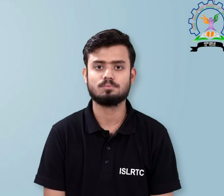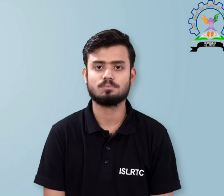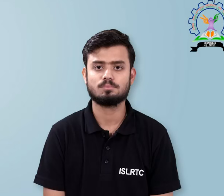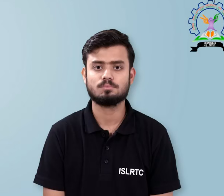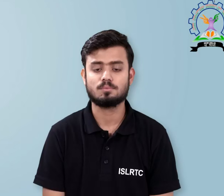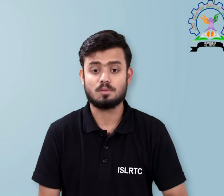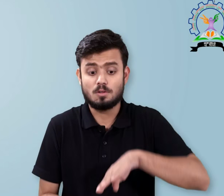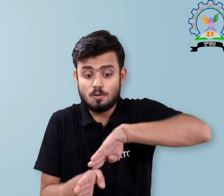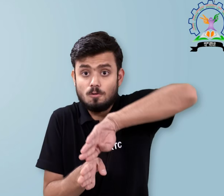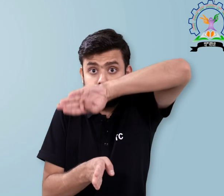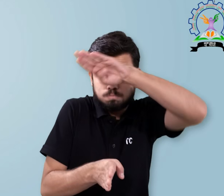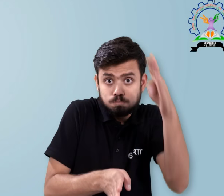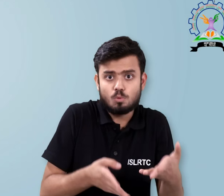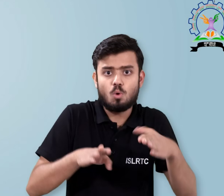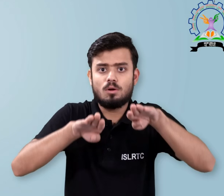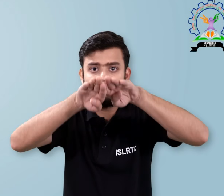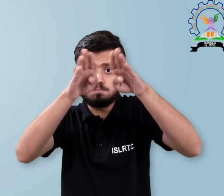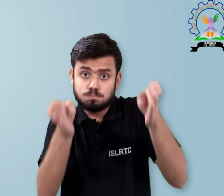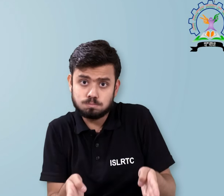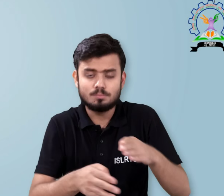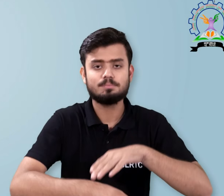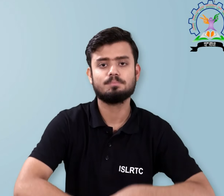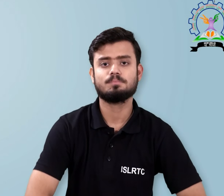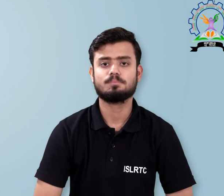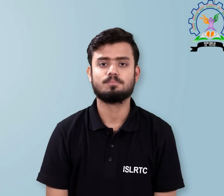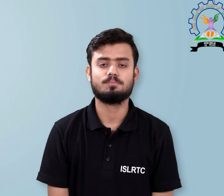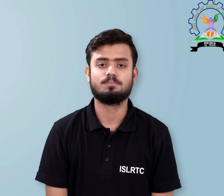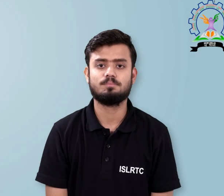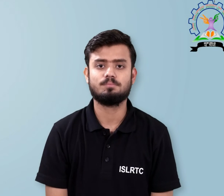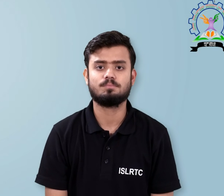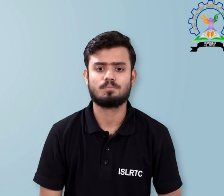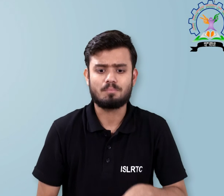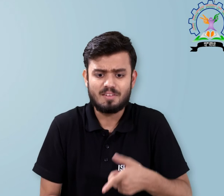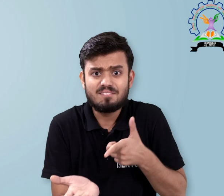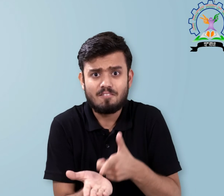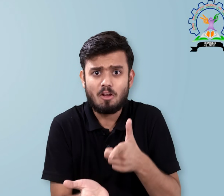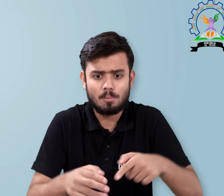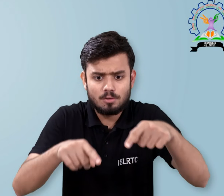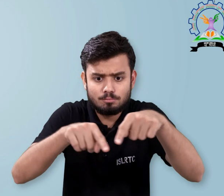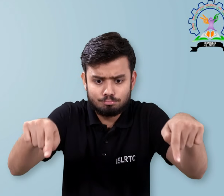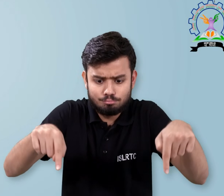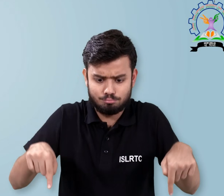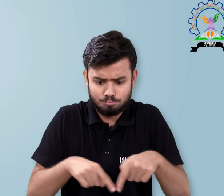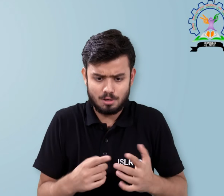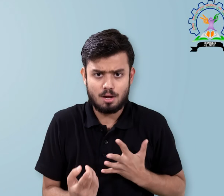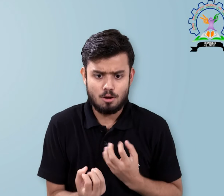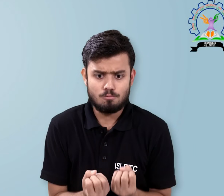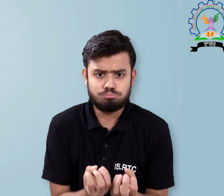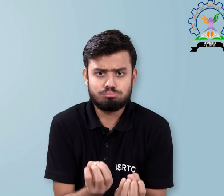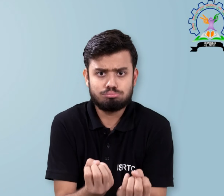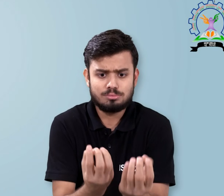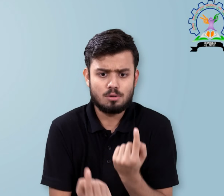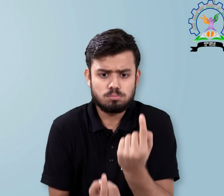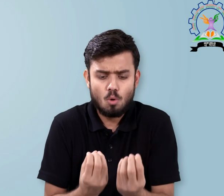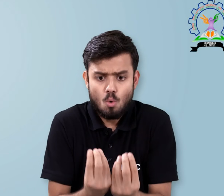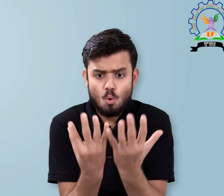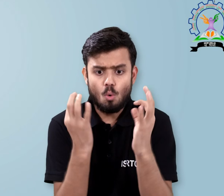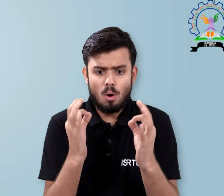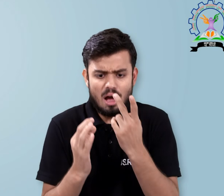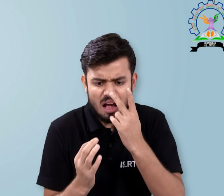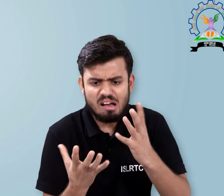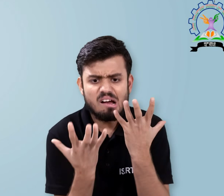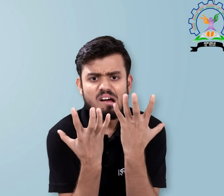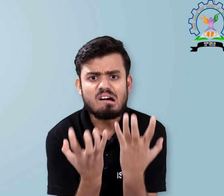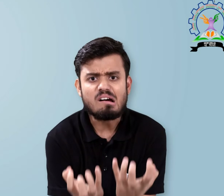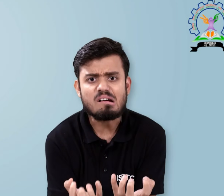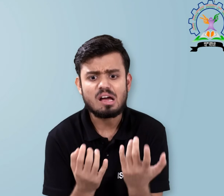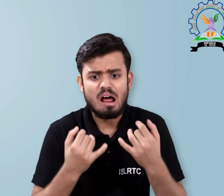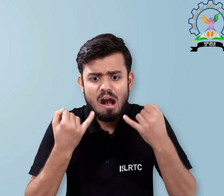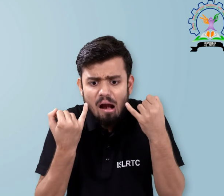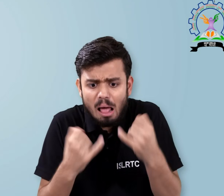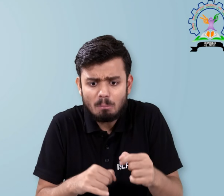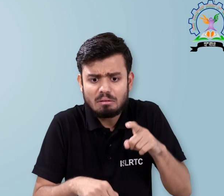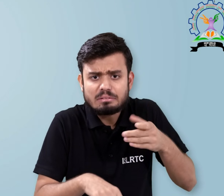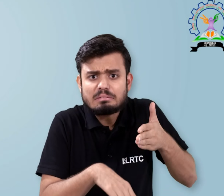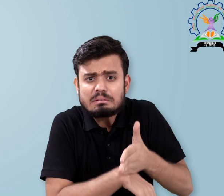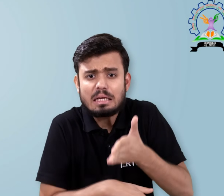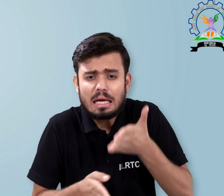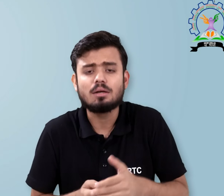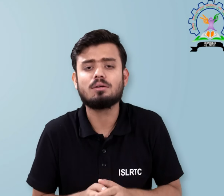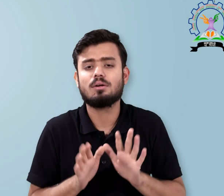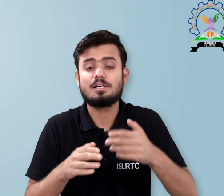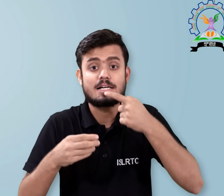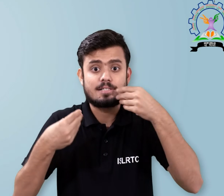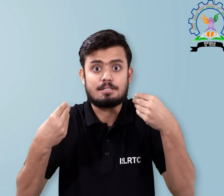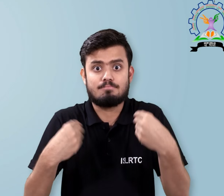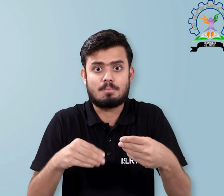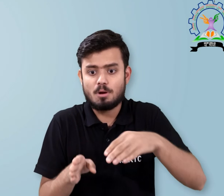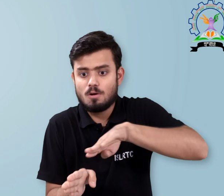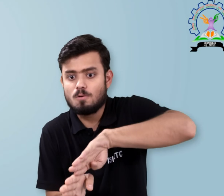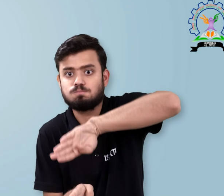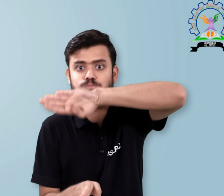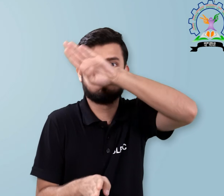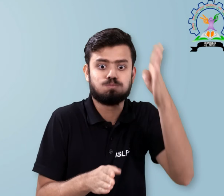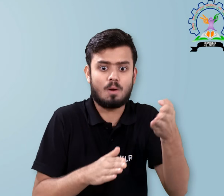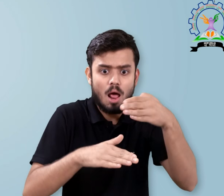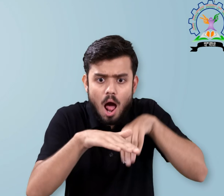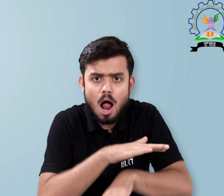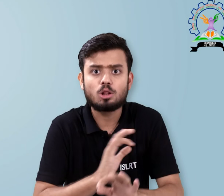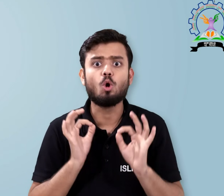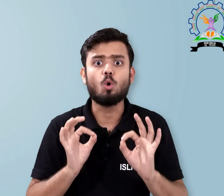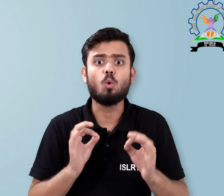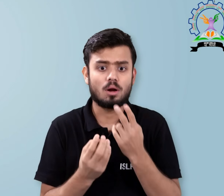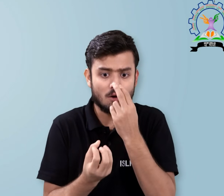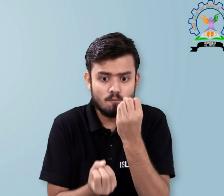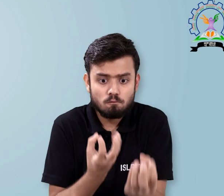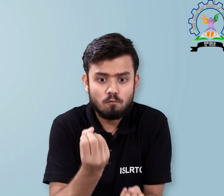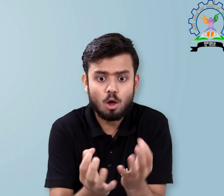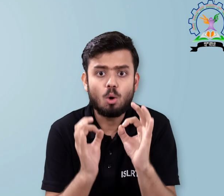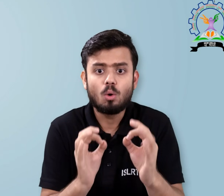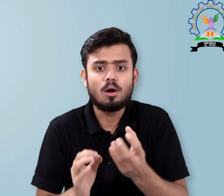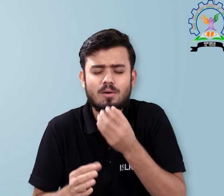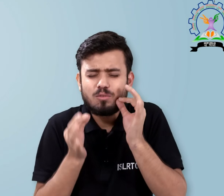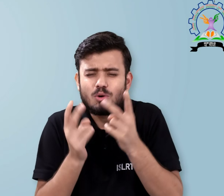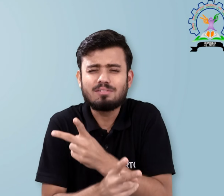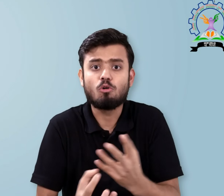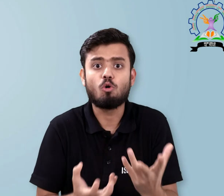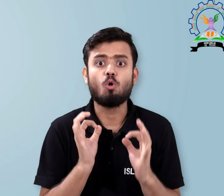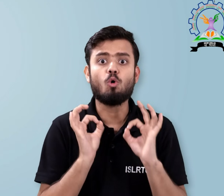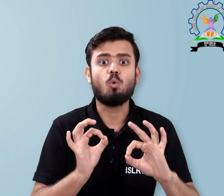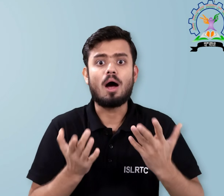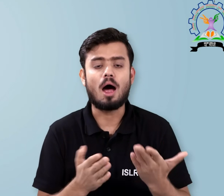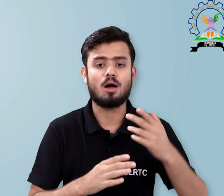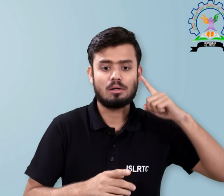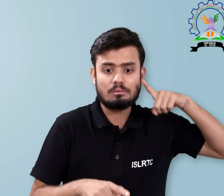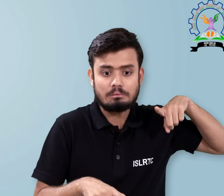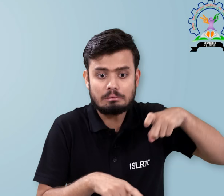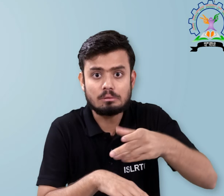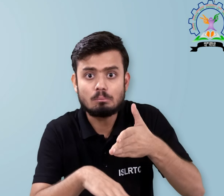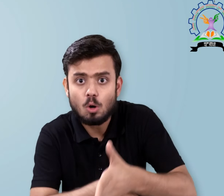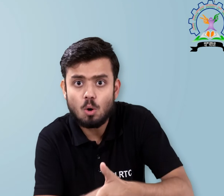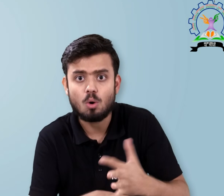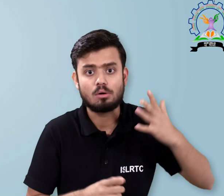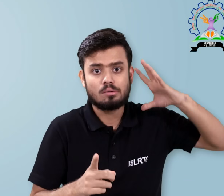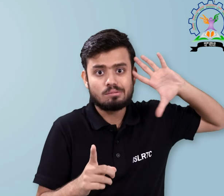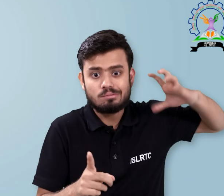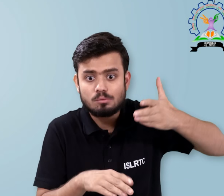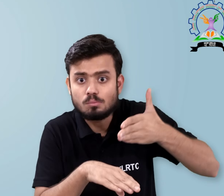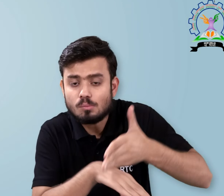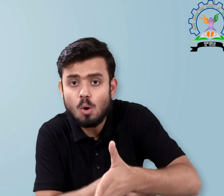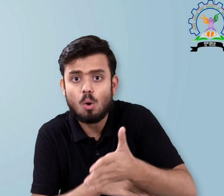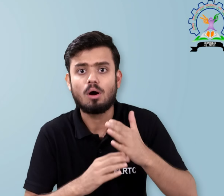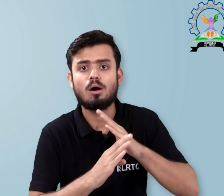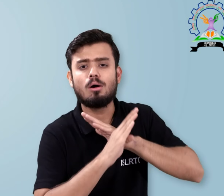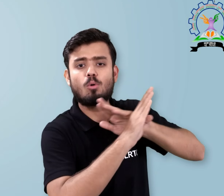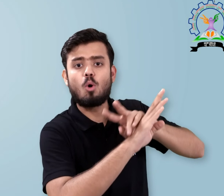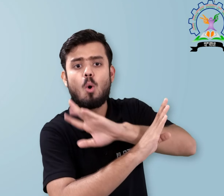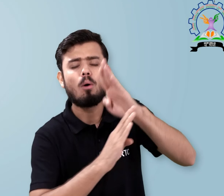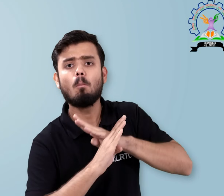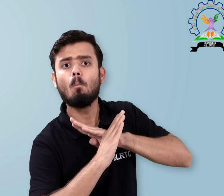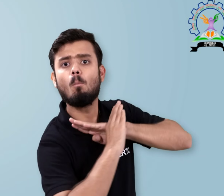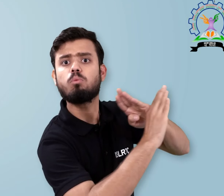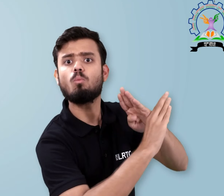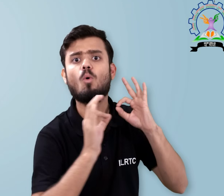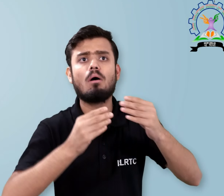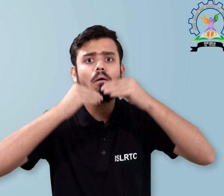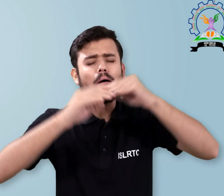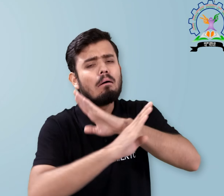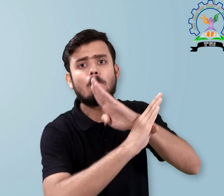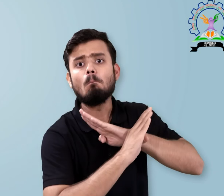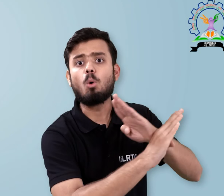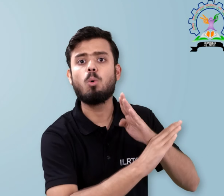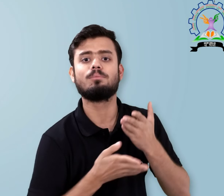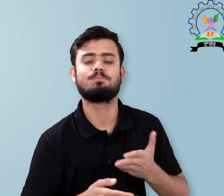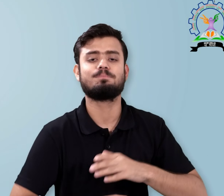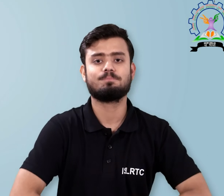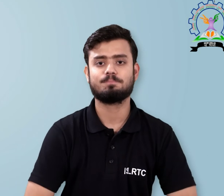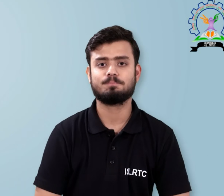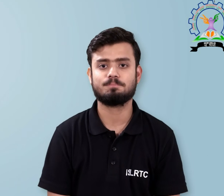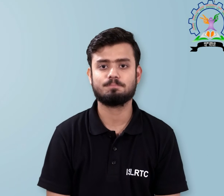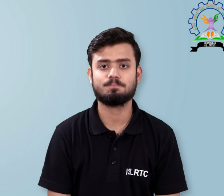Greenhouse Farming Growing plants in a controlled environment, like a glass or plastic structure, to improve crop yields.